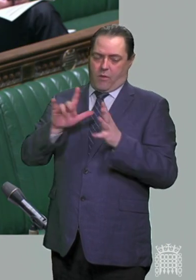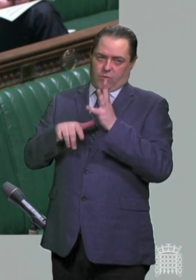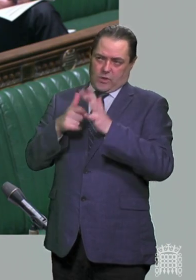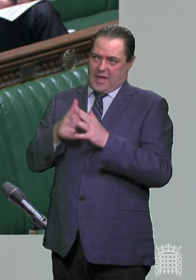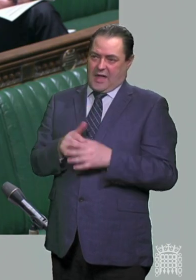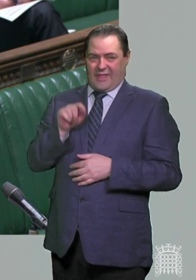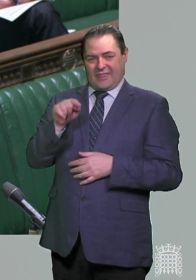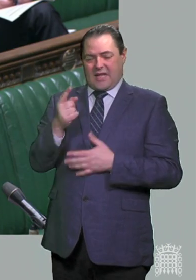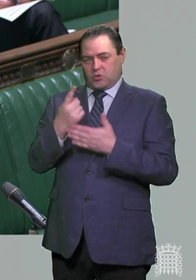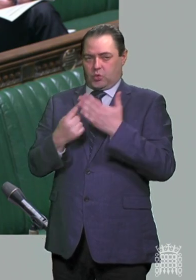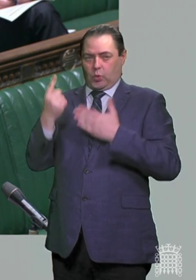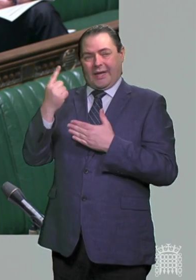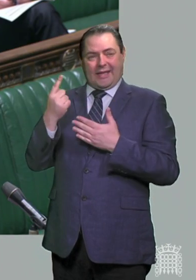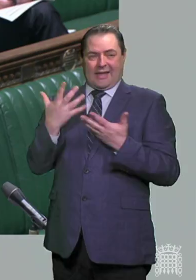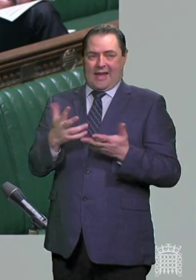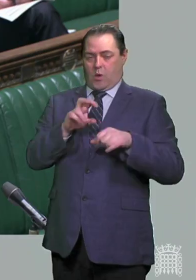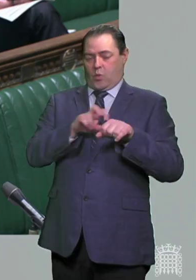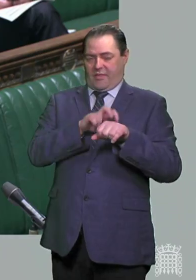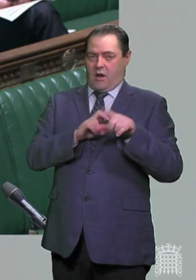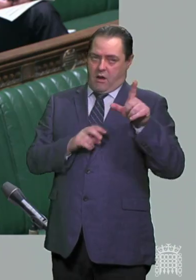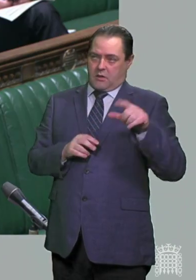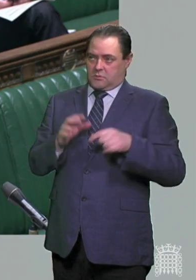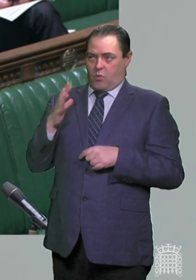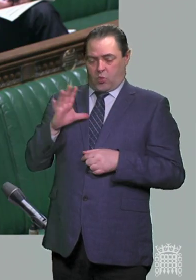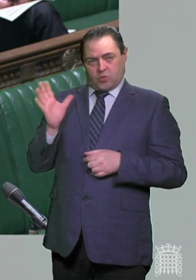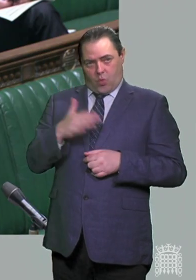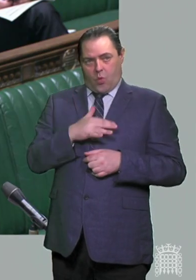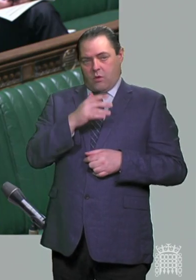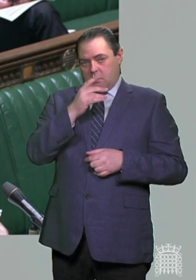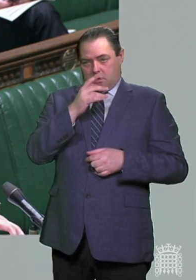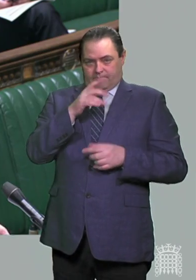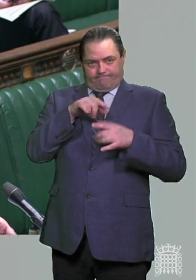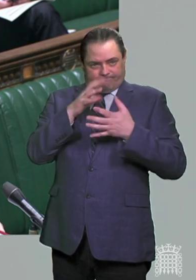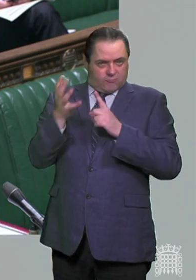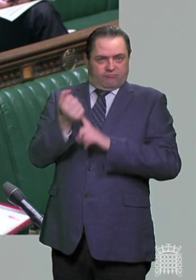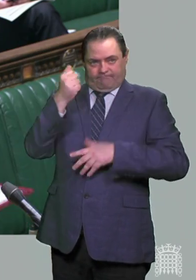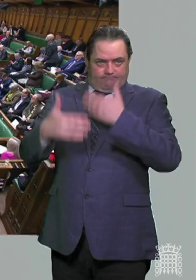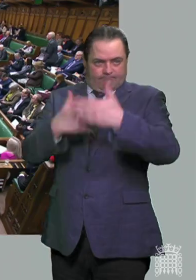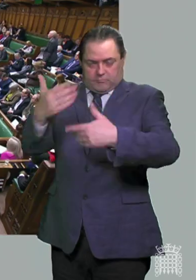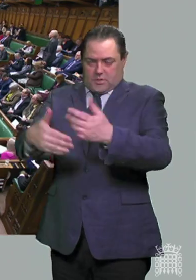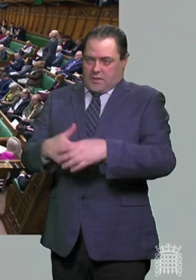This is the unique opportunity now facing Northern Ireland, and I want us all to seize it in every way we can.